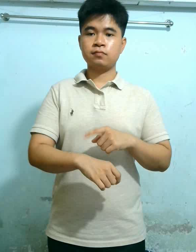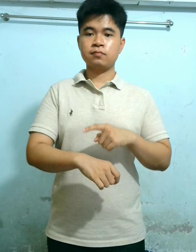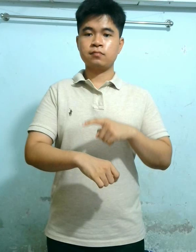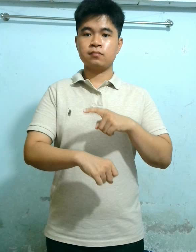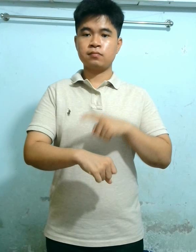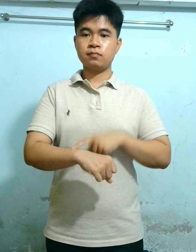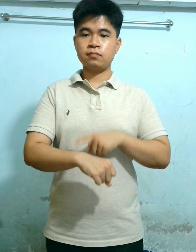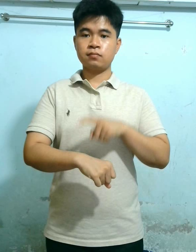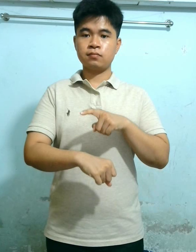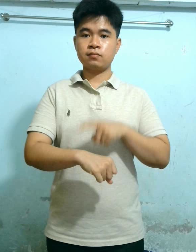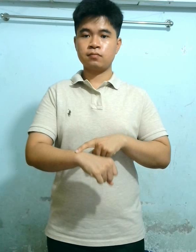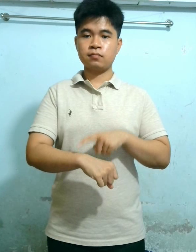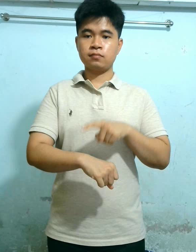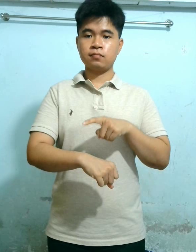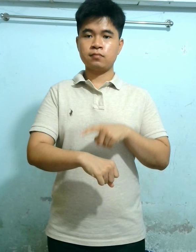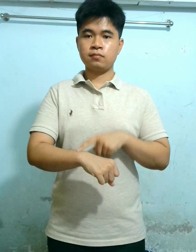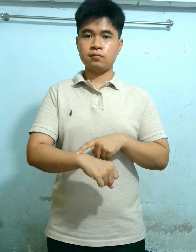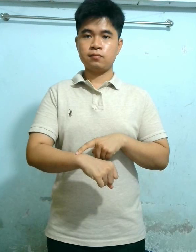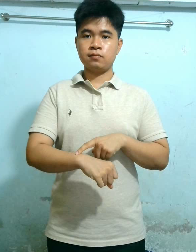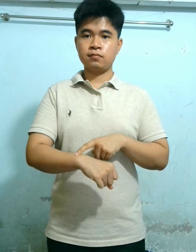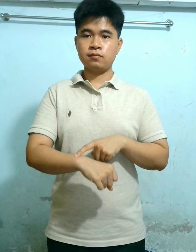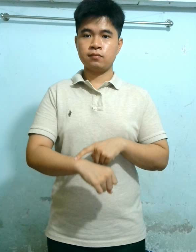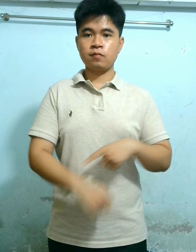gio